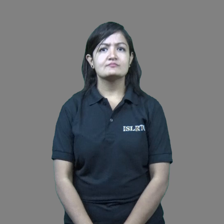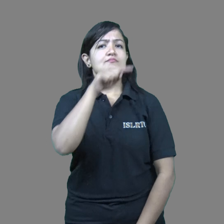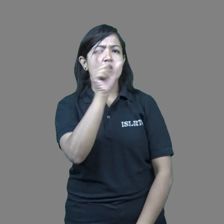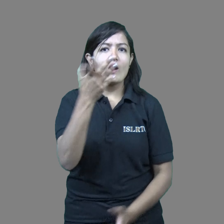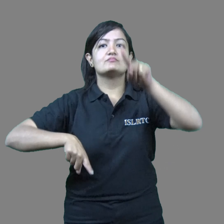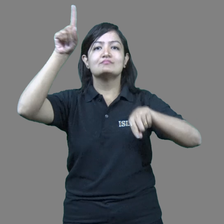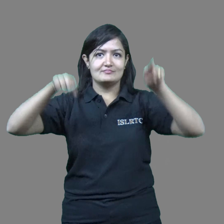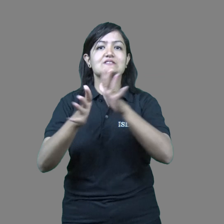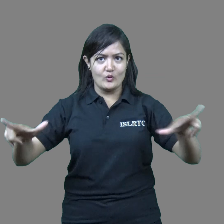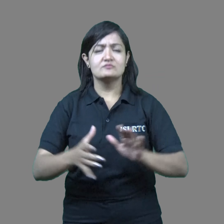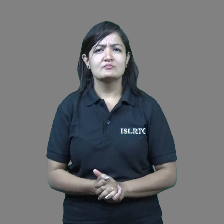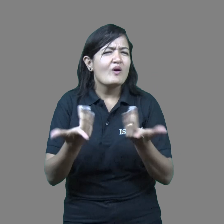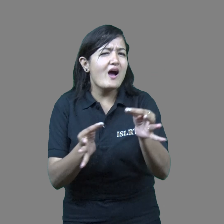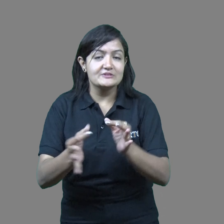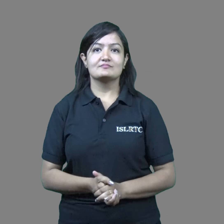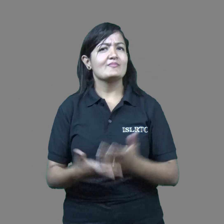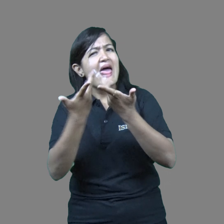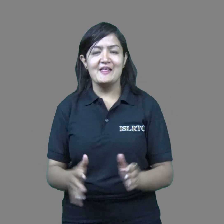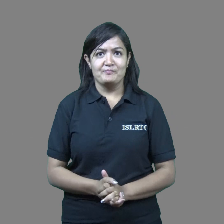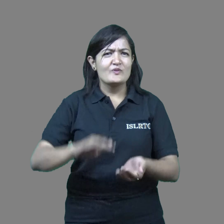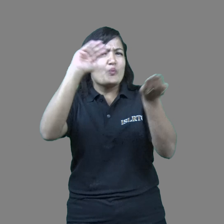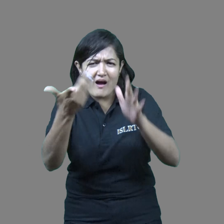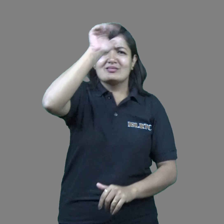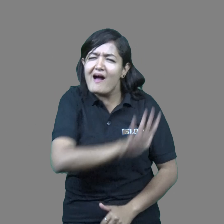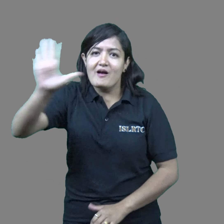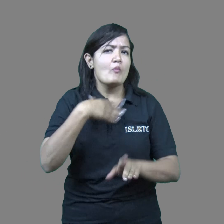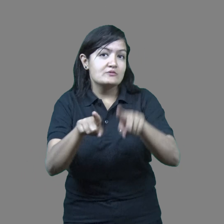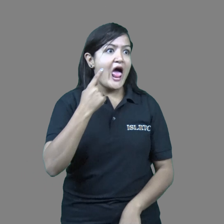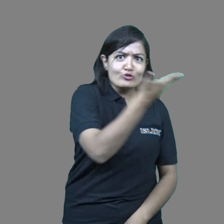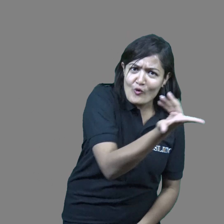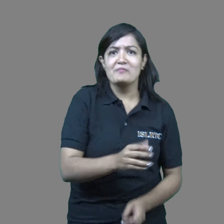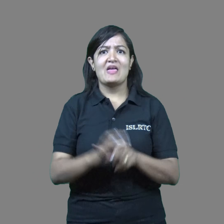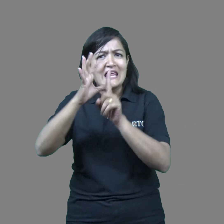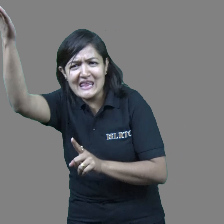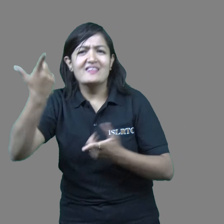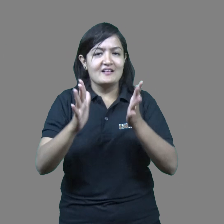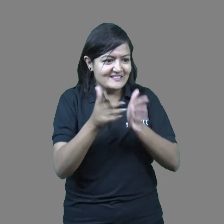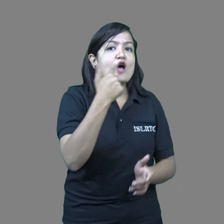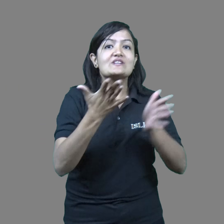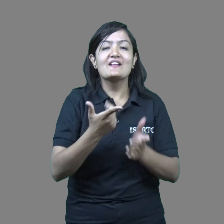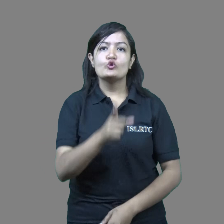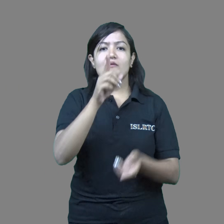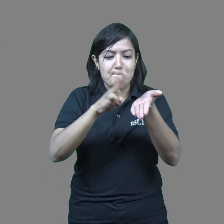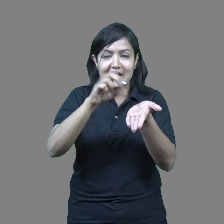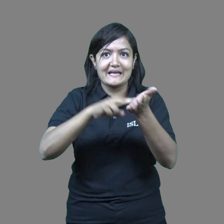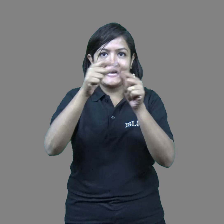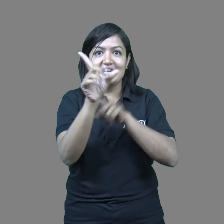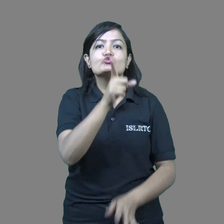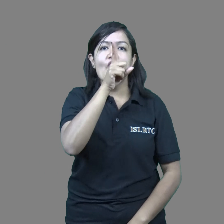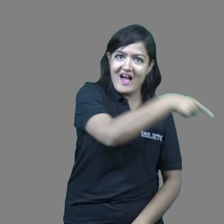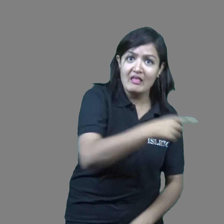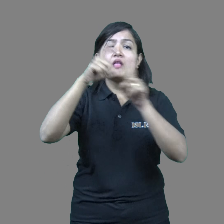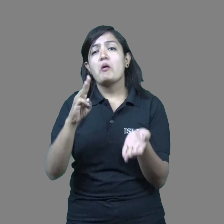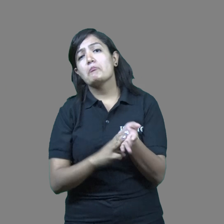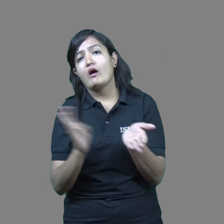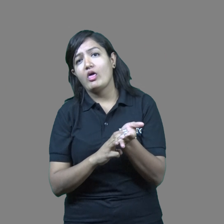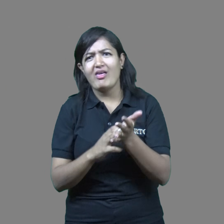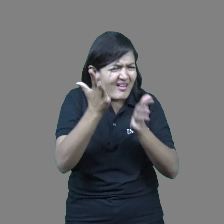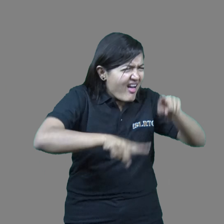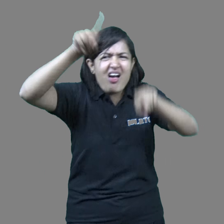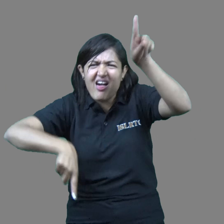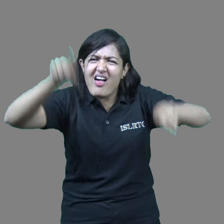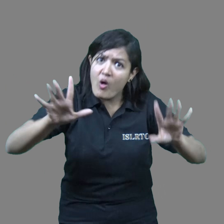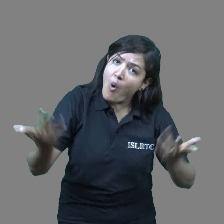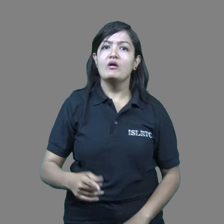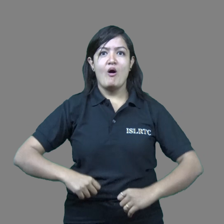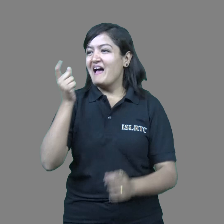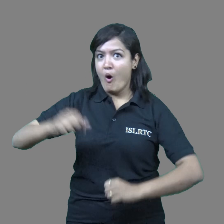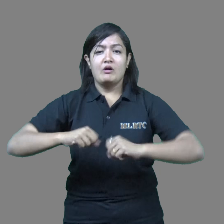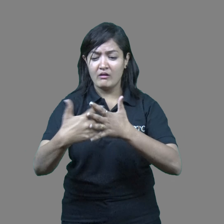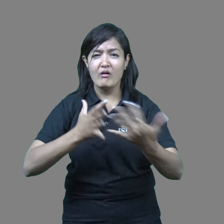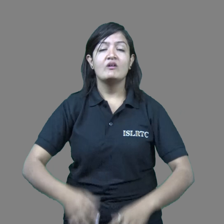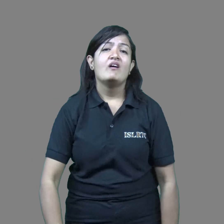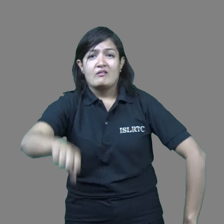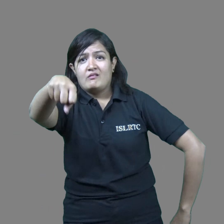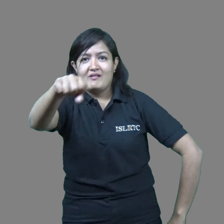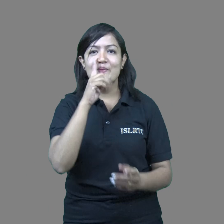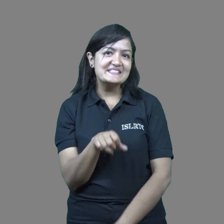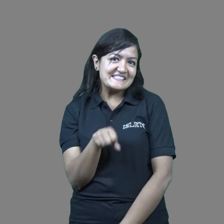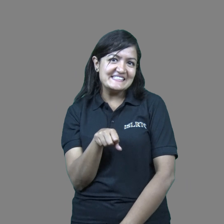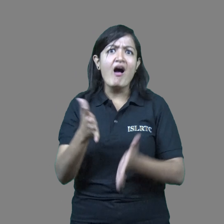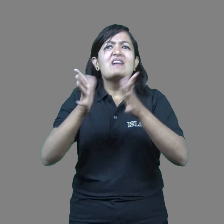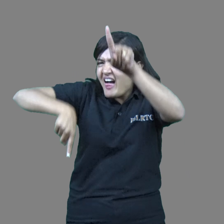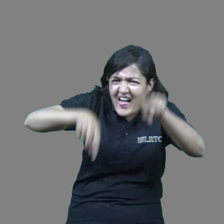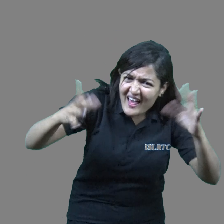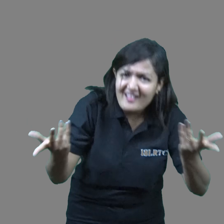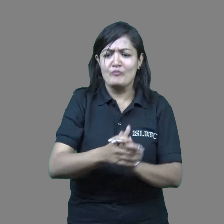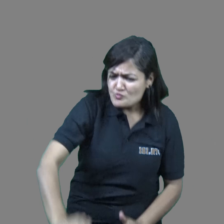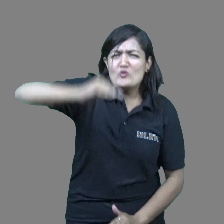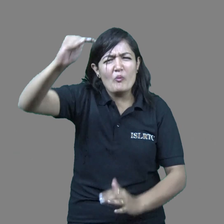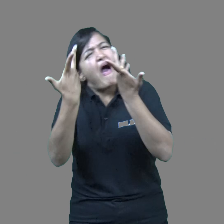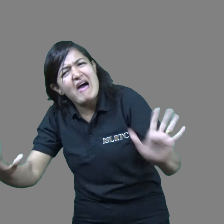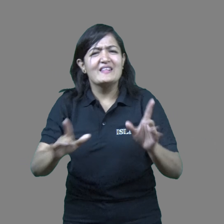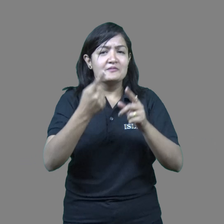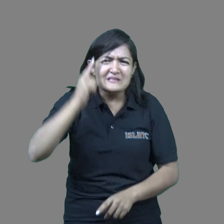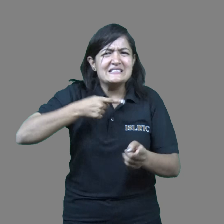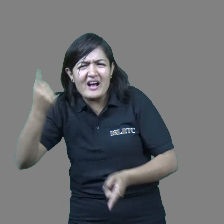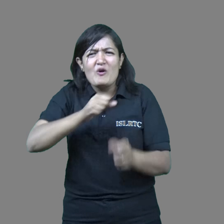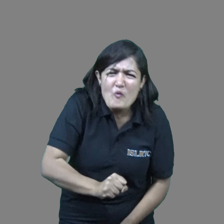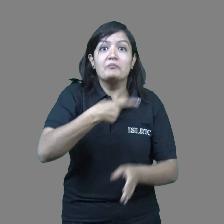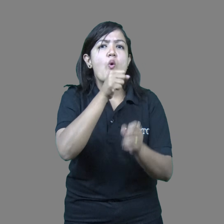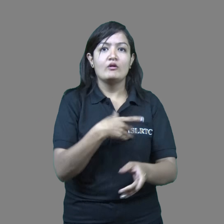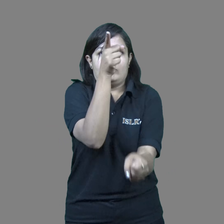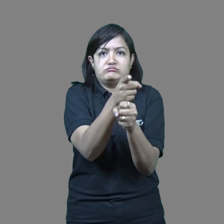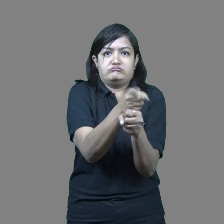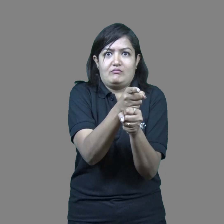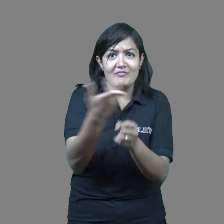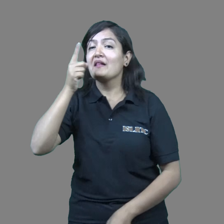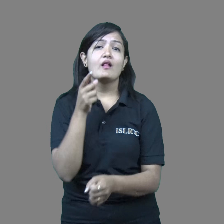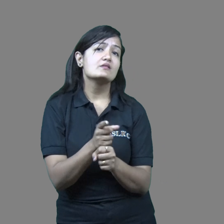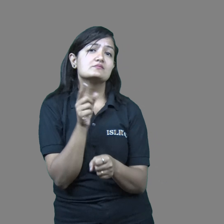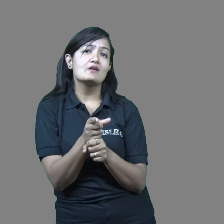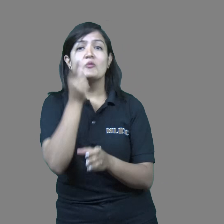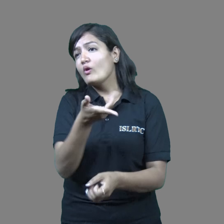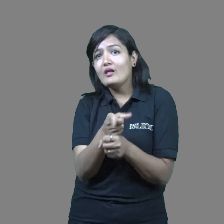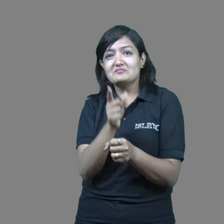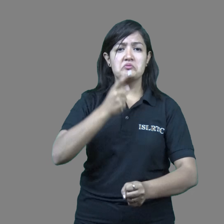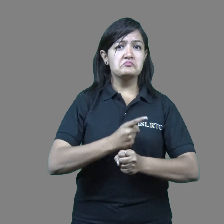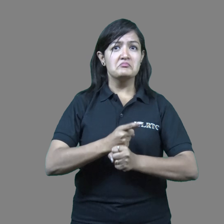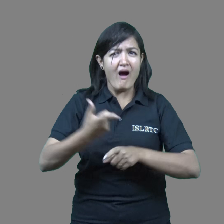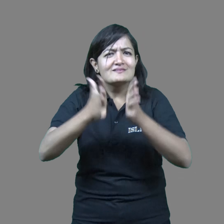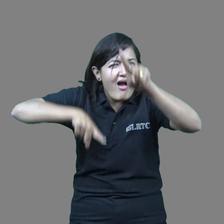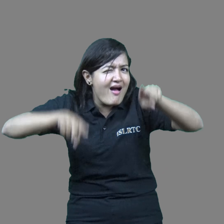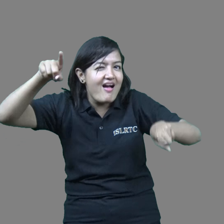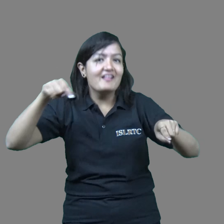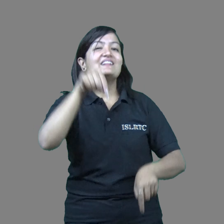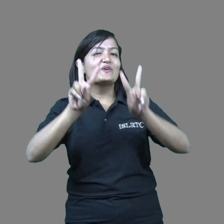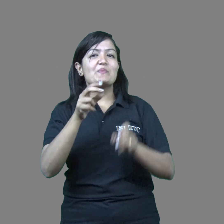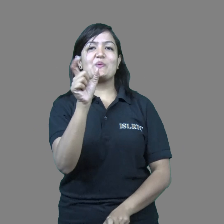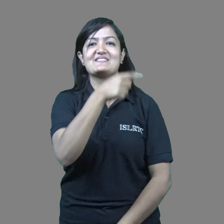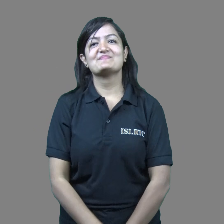Diversity in Sign Language